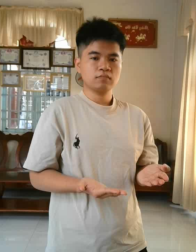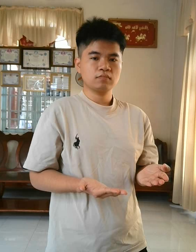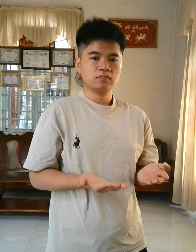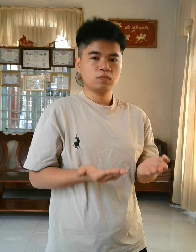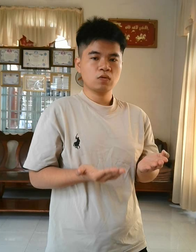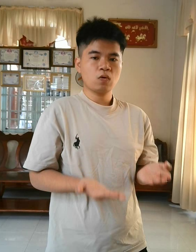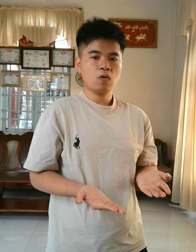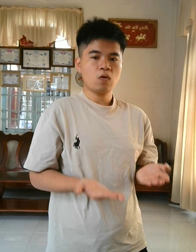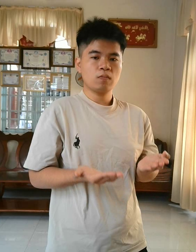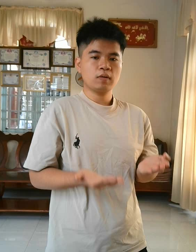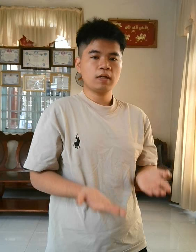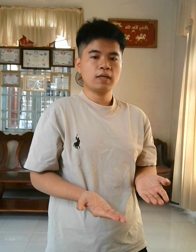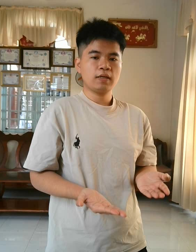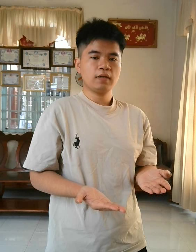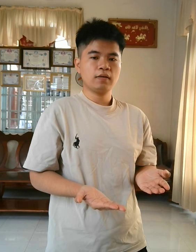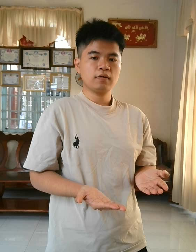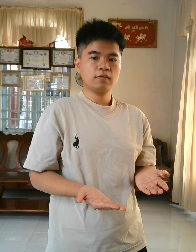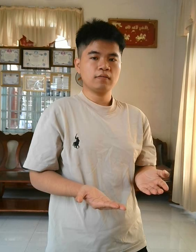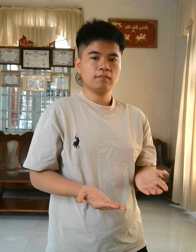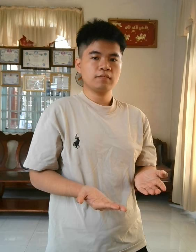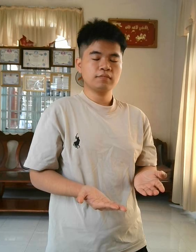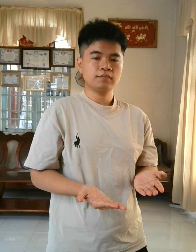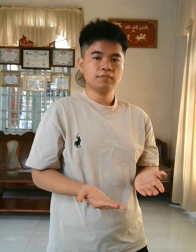hom nay